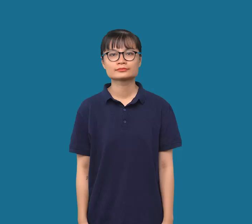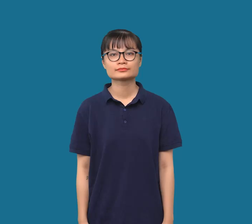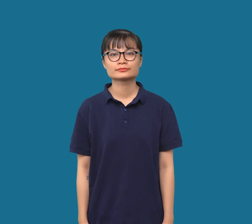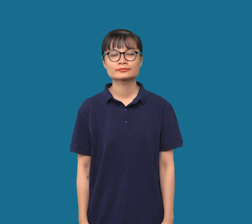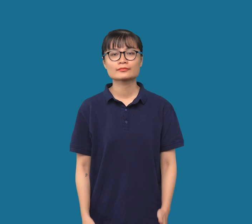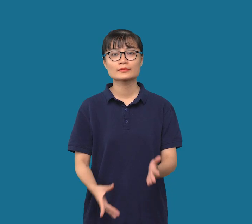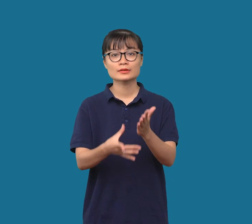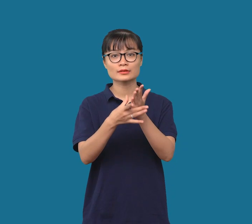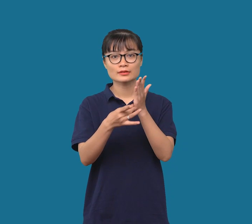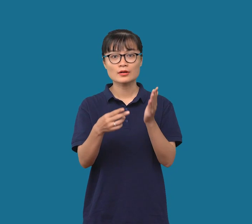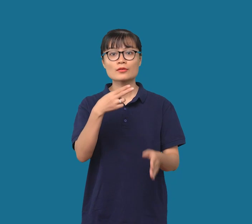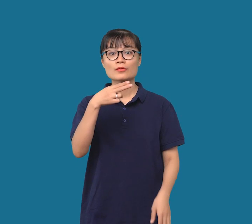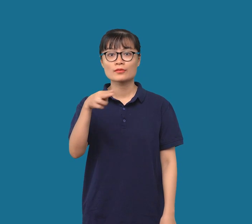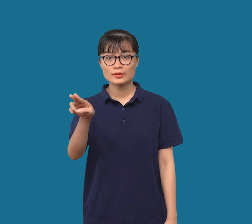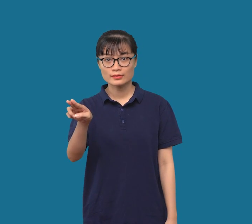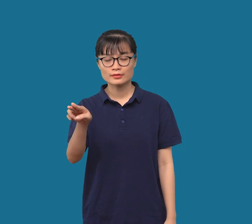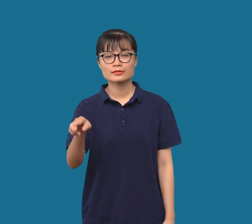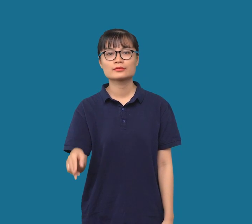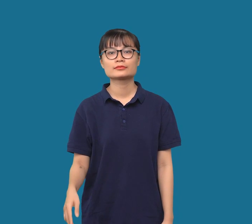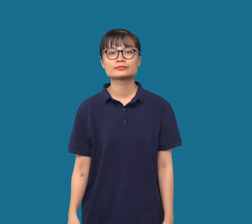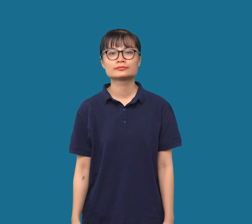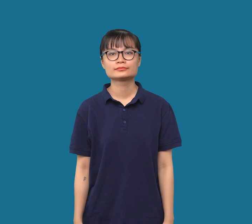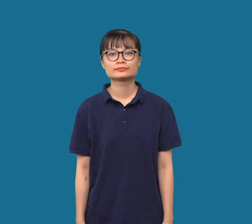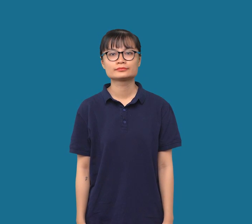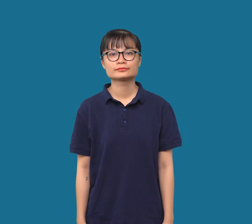cháu ngoại